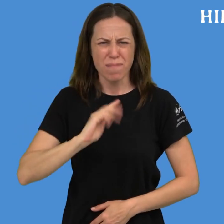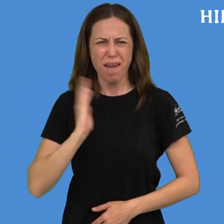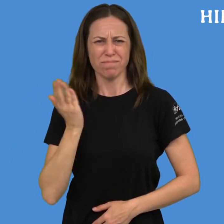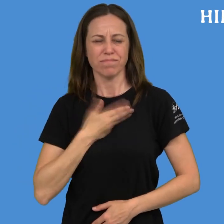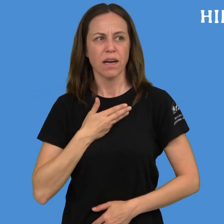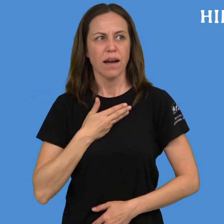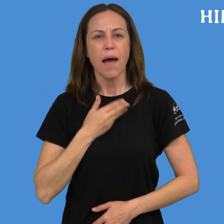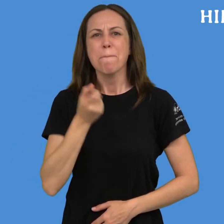afectar